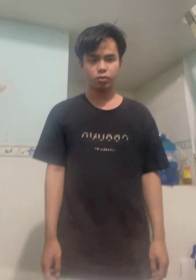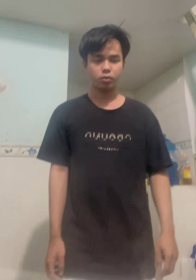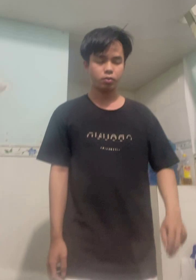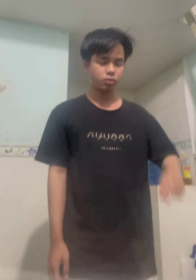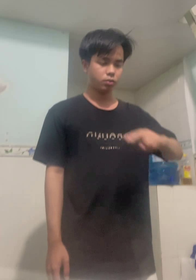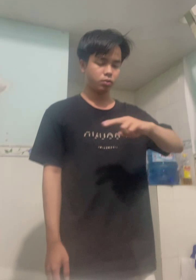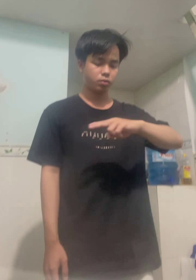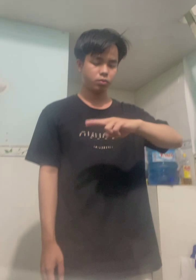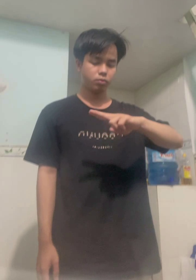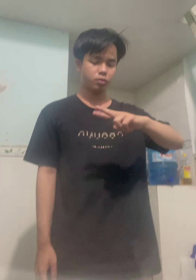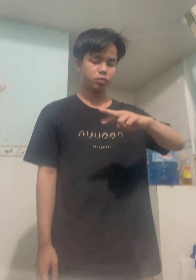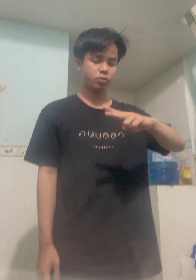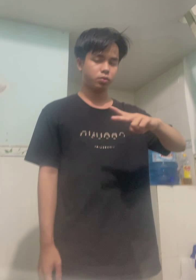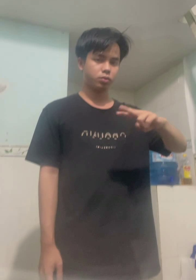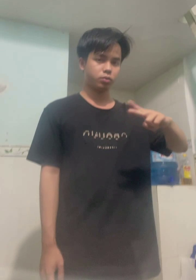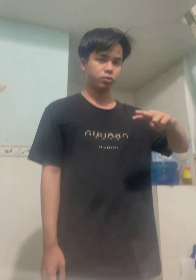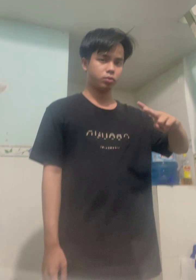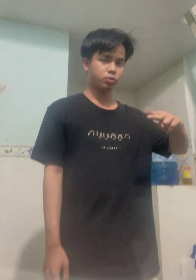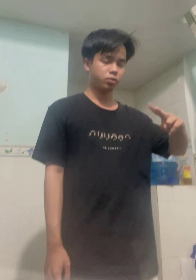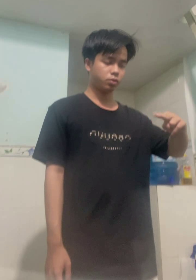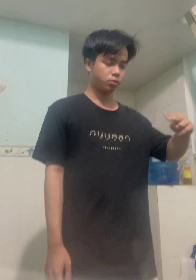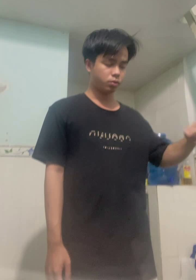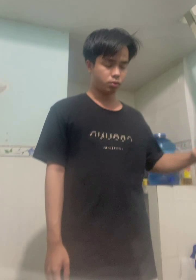boi